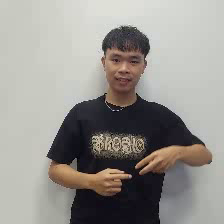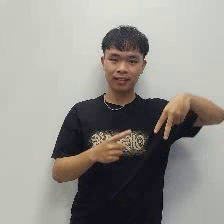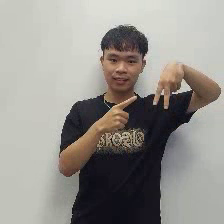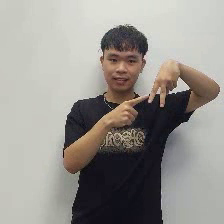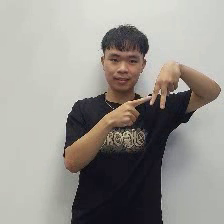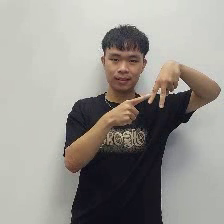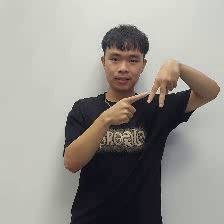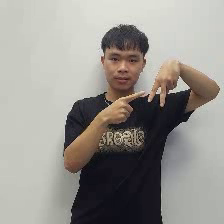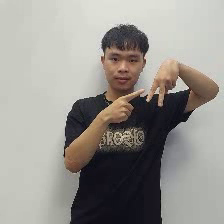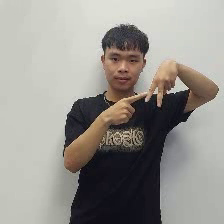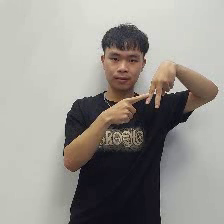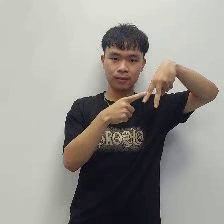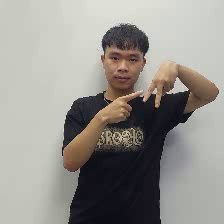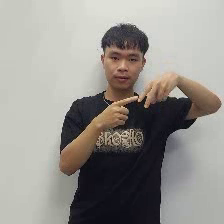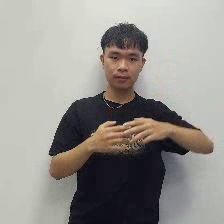Chân